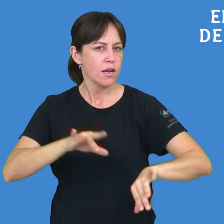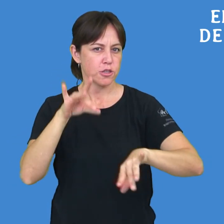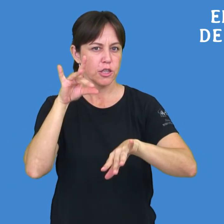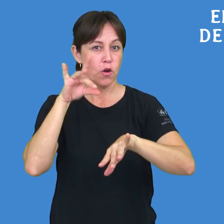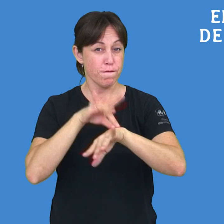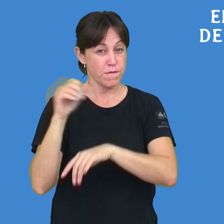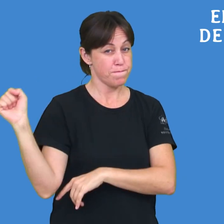enfermo